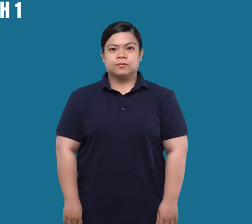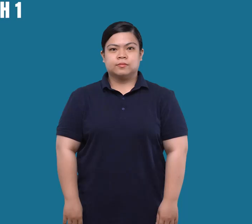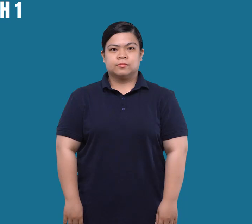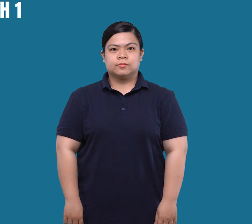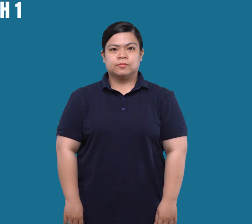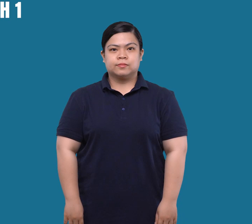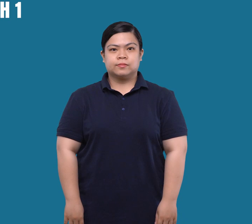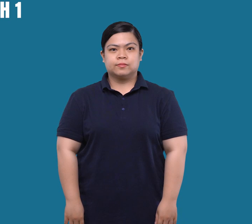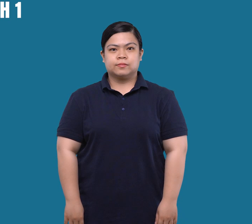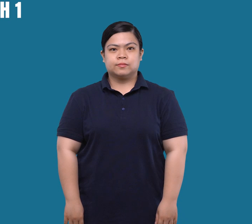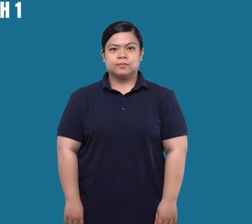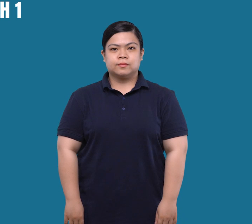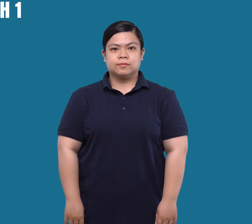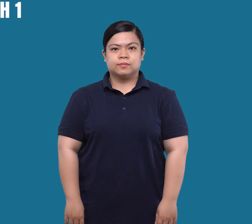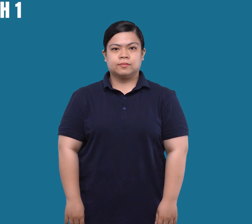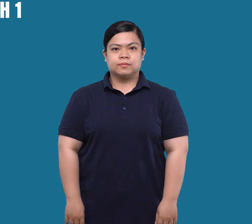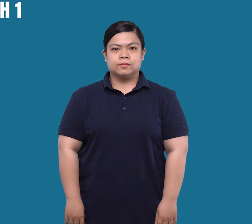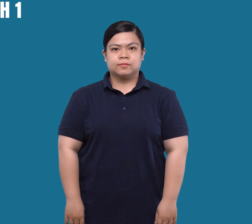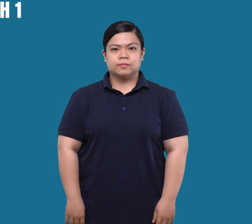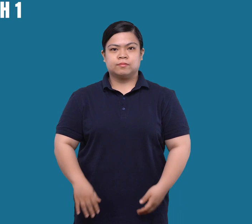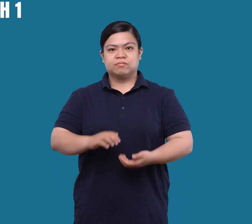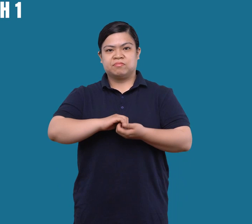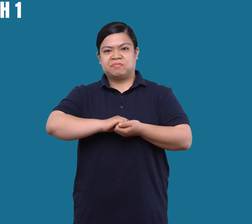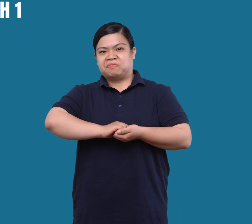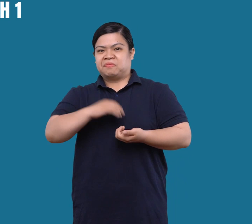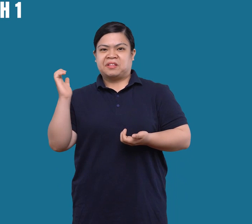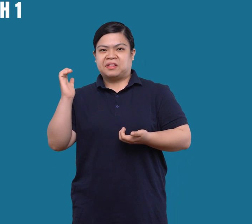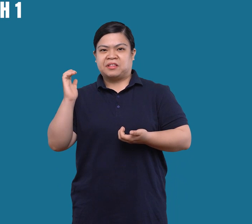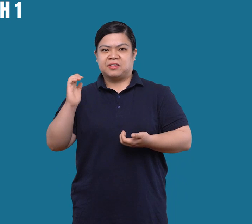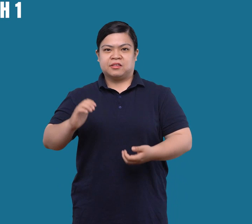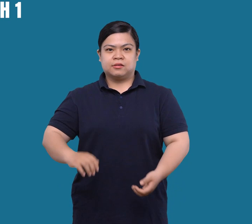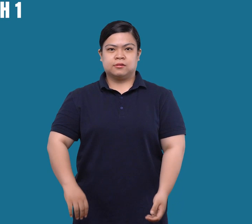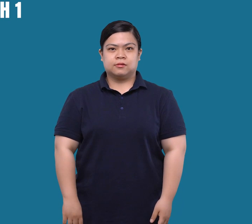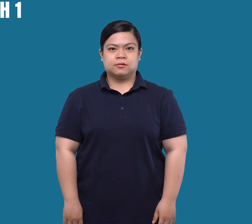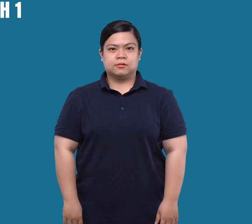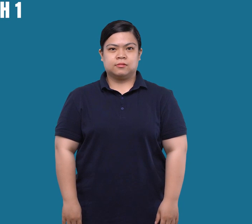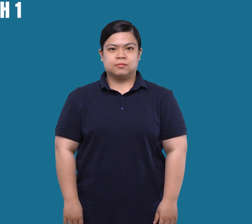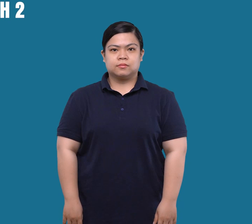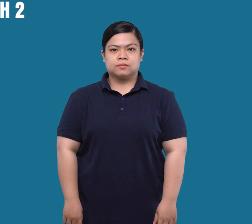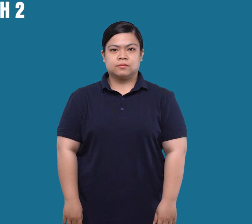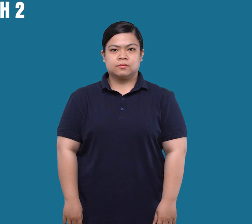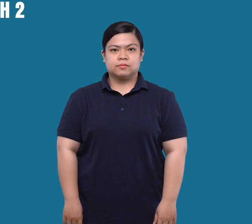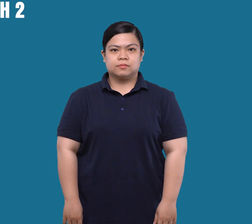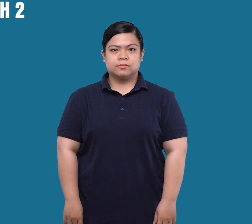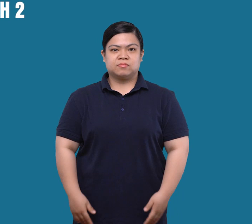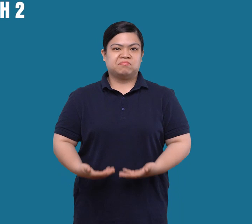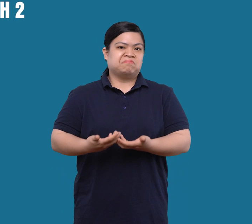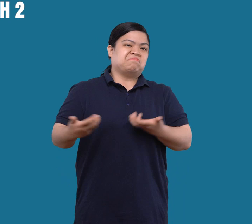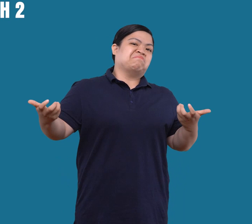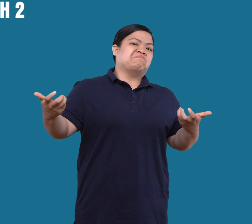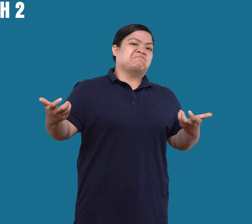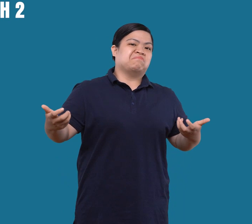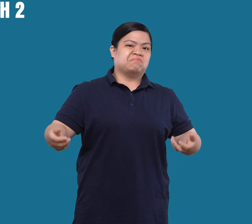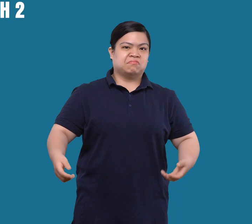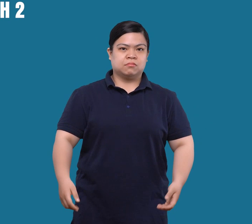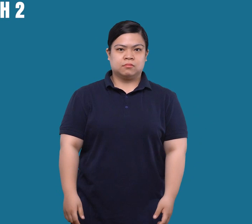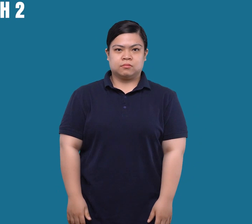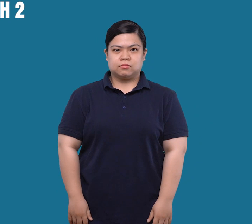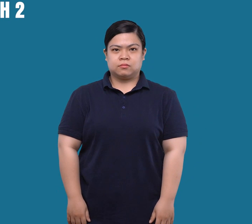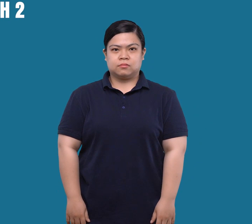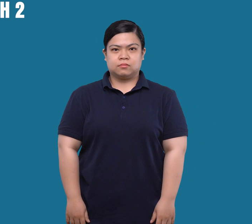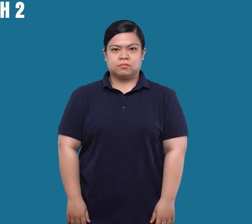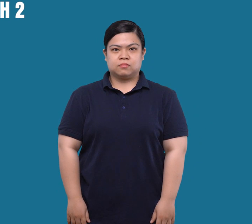chia rẽ